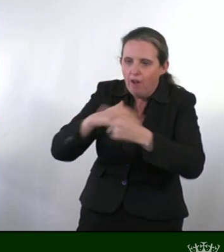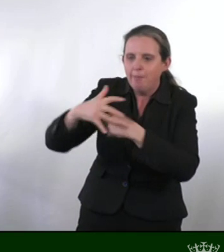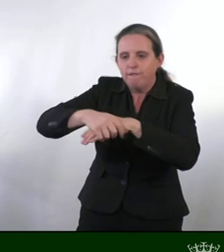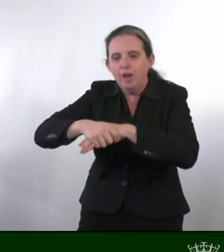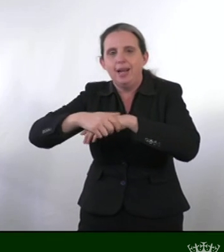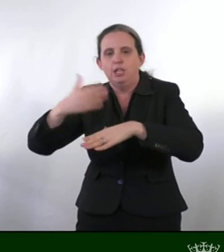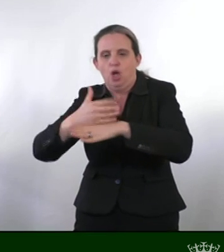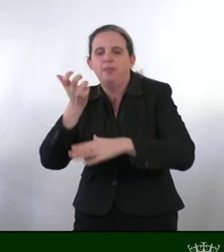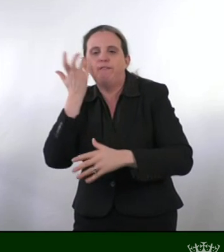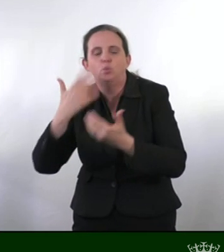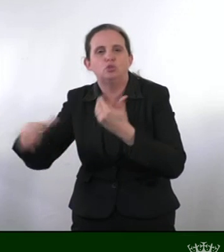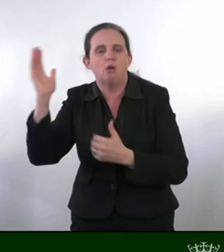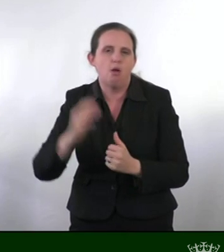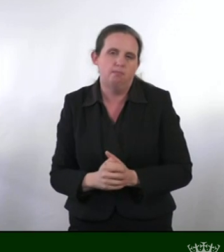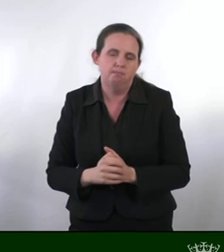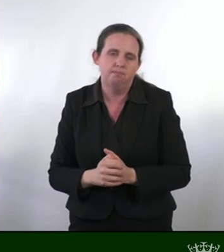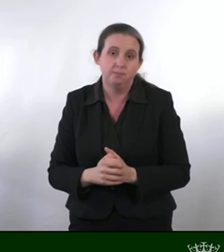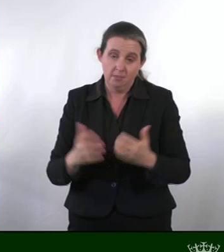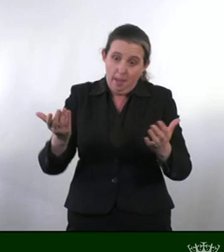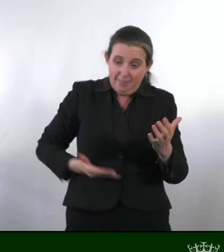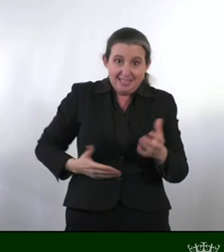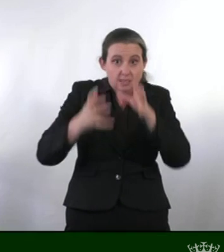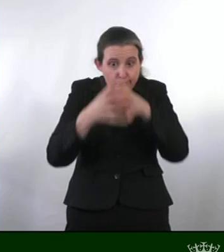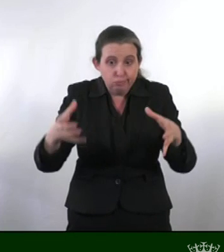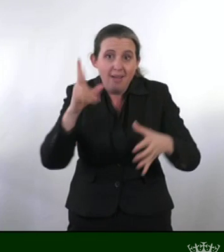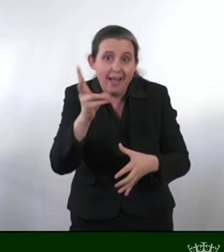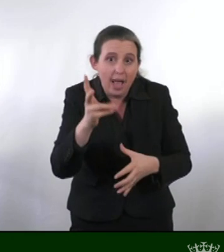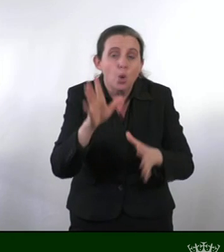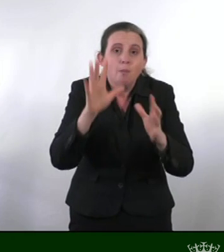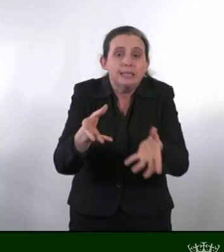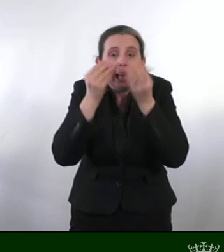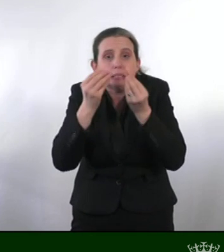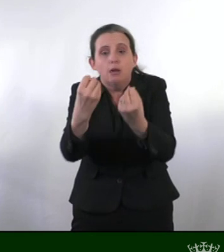To rebuild business, the Chancellor also needs to listen to business.